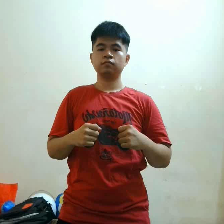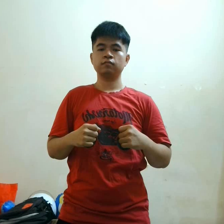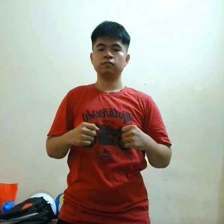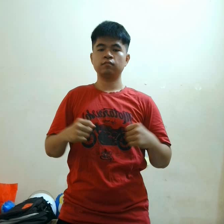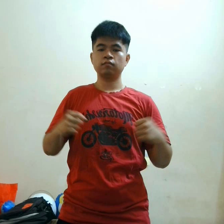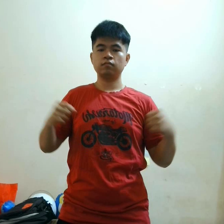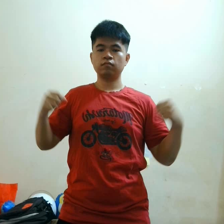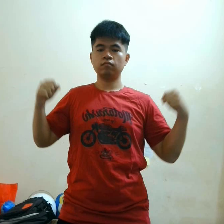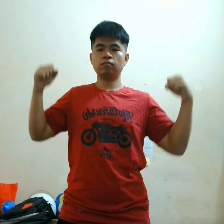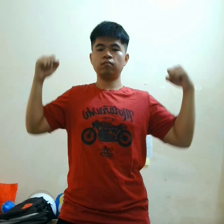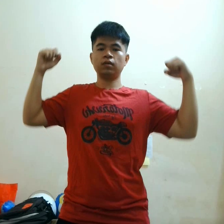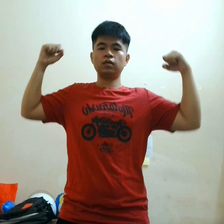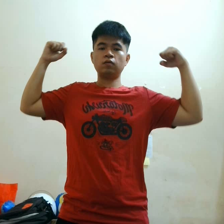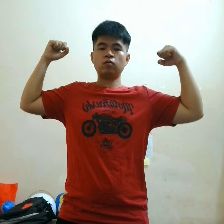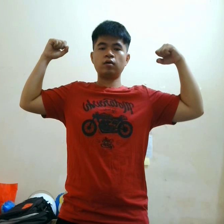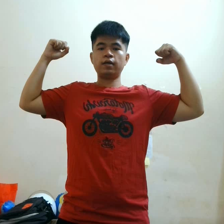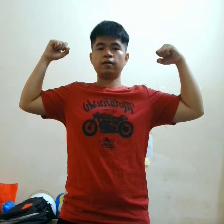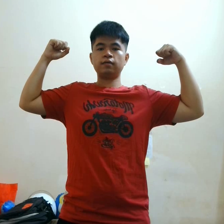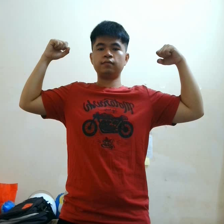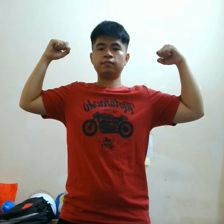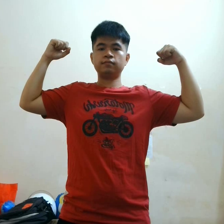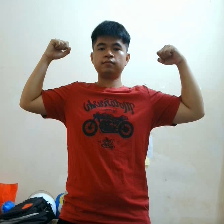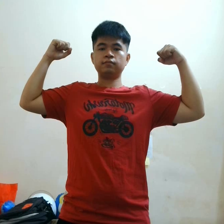minh khoe